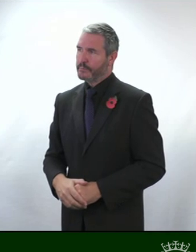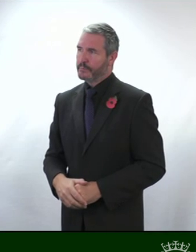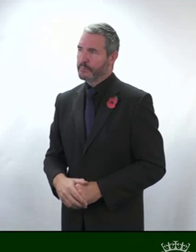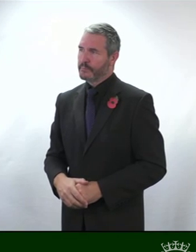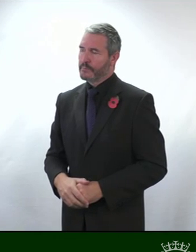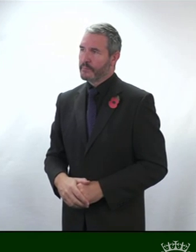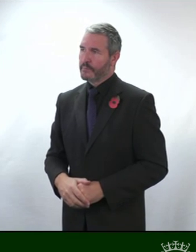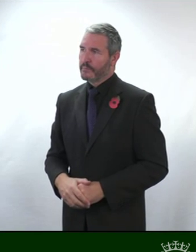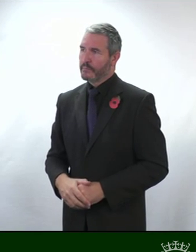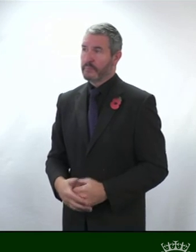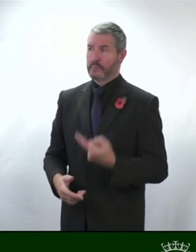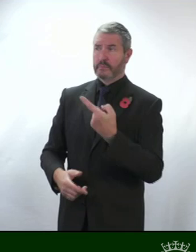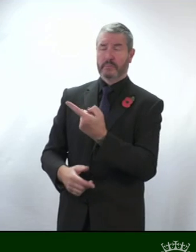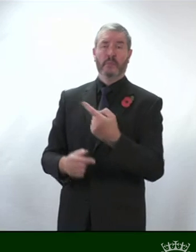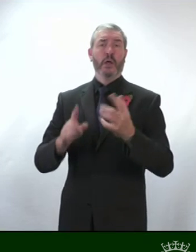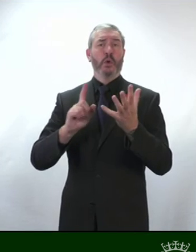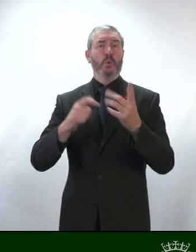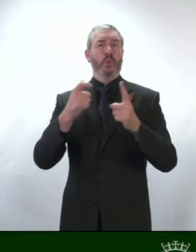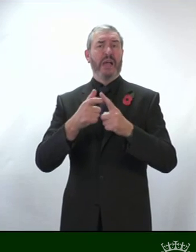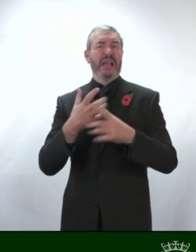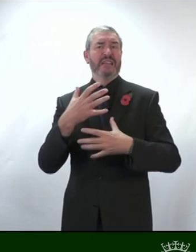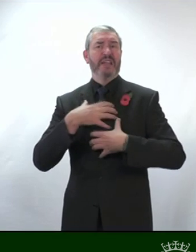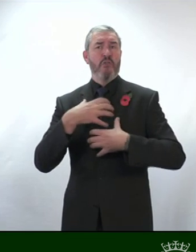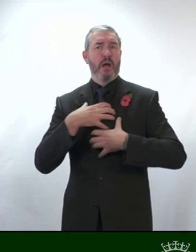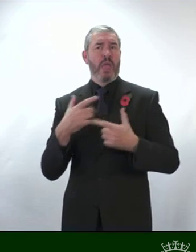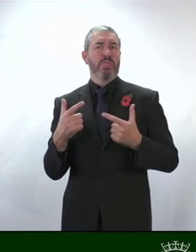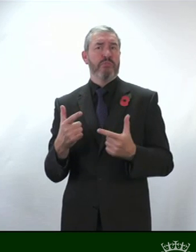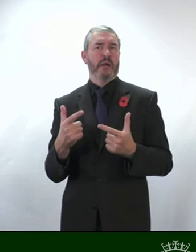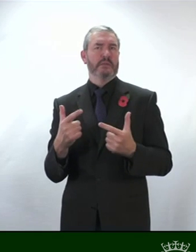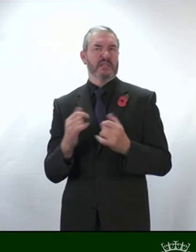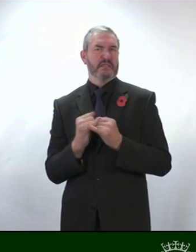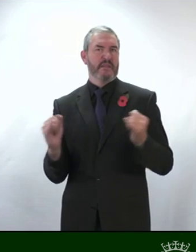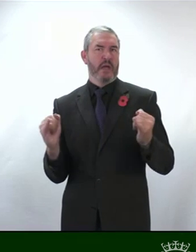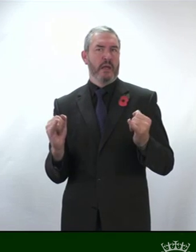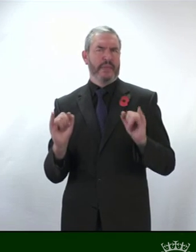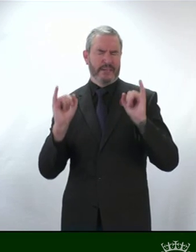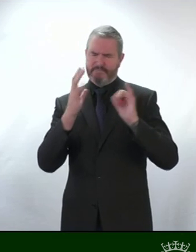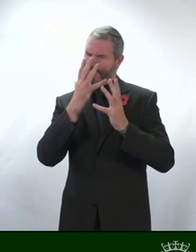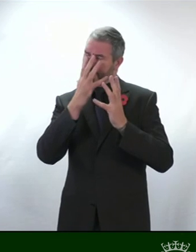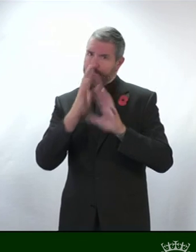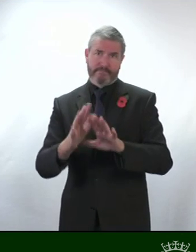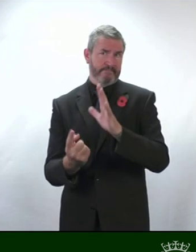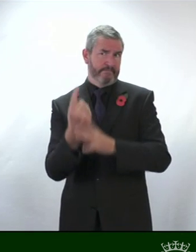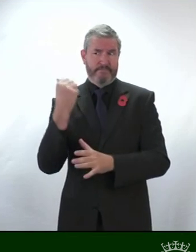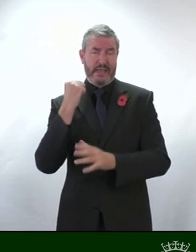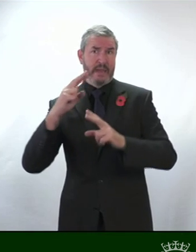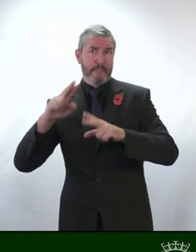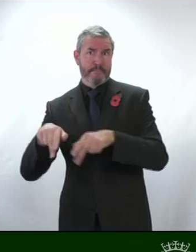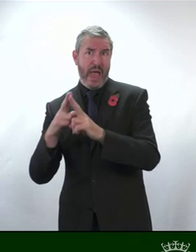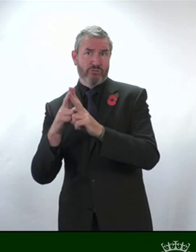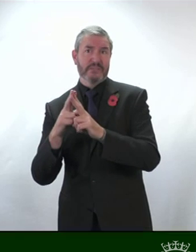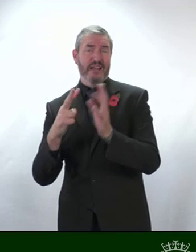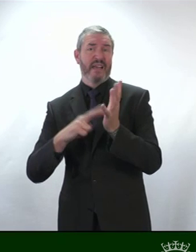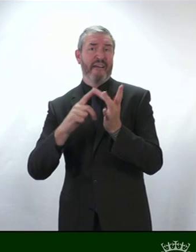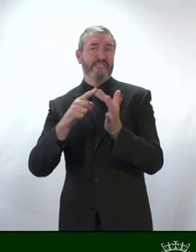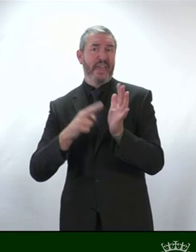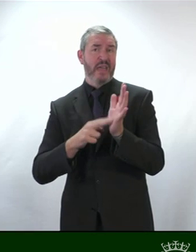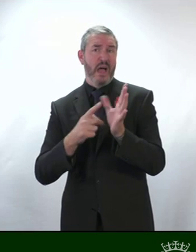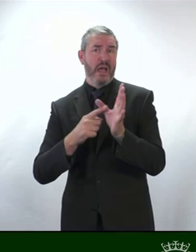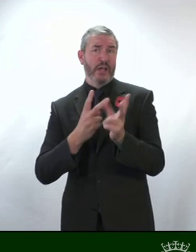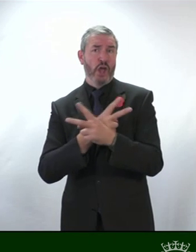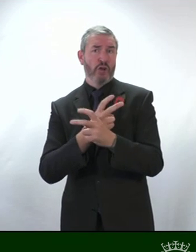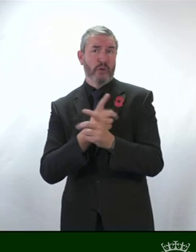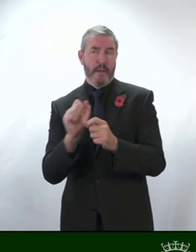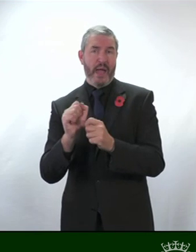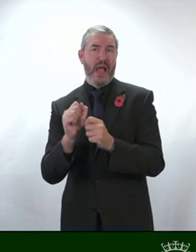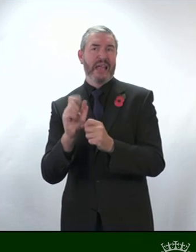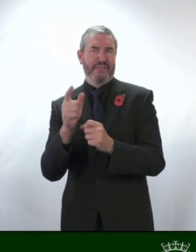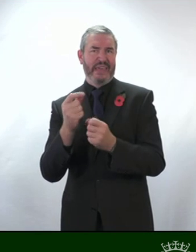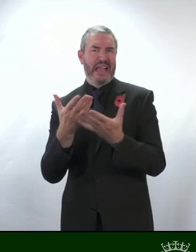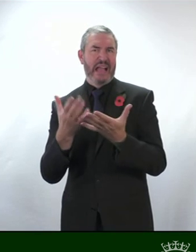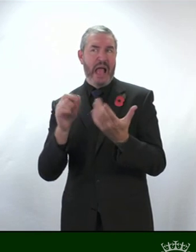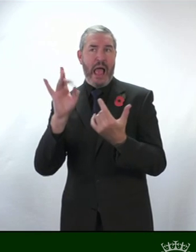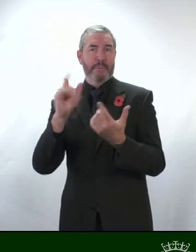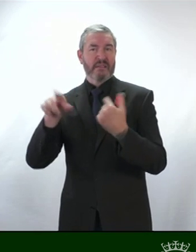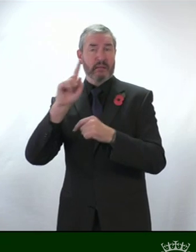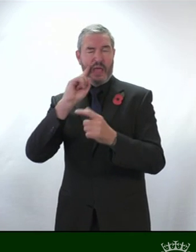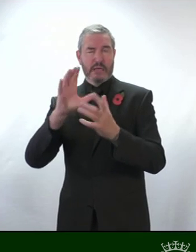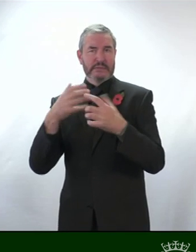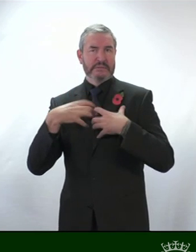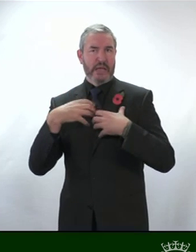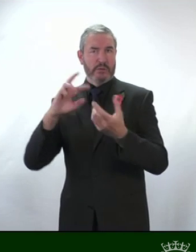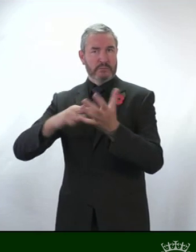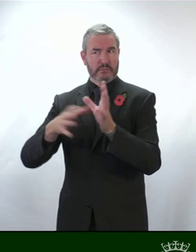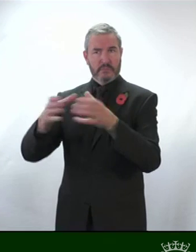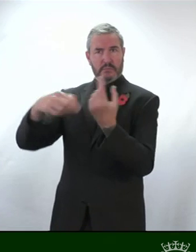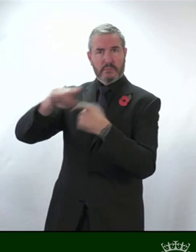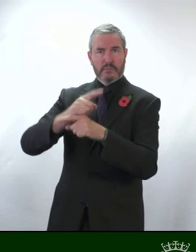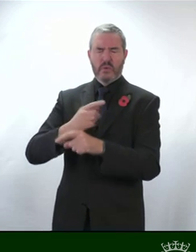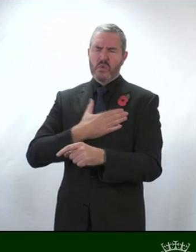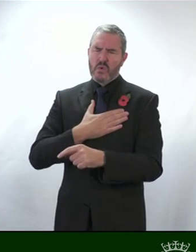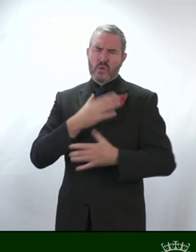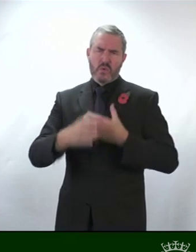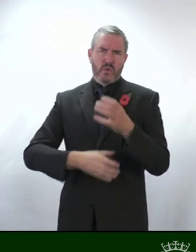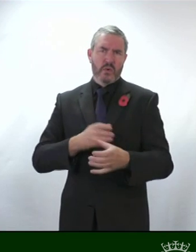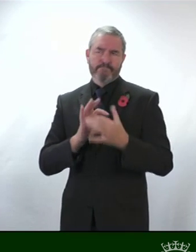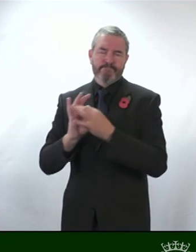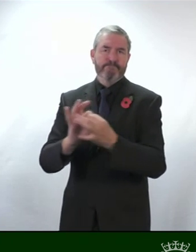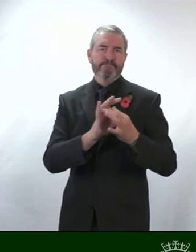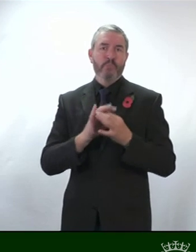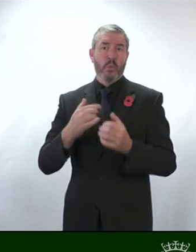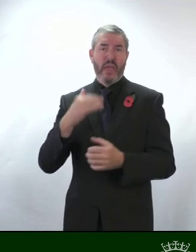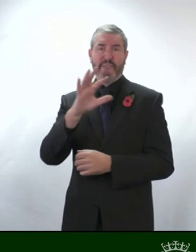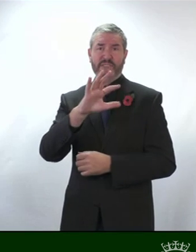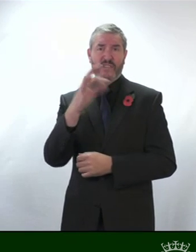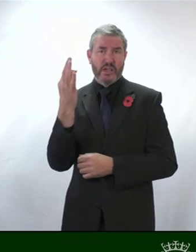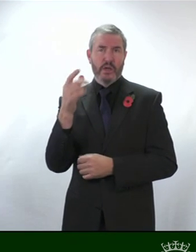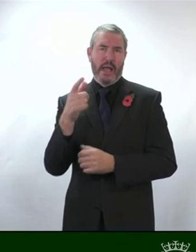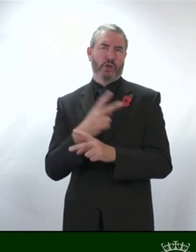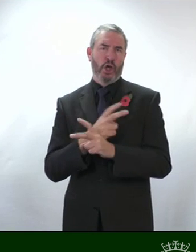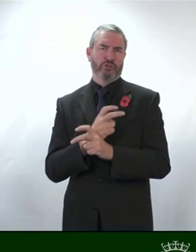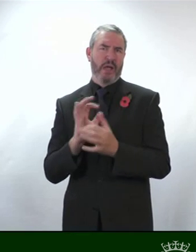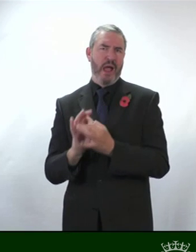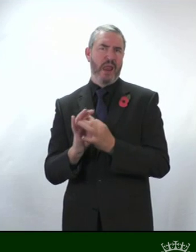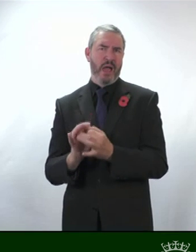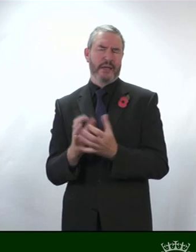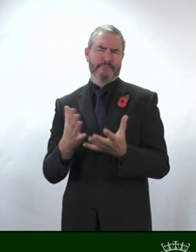With the UK terror threat level now at severe following the horrific attacks in Paris and Vienna by cowardly Islamic State terrorists, the whole House joins the Prime Minister in heartfelt solidarity with our French and Austrian allies.